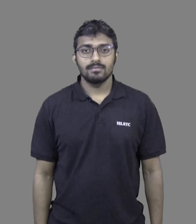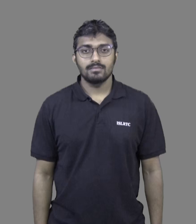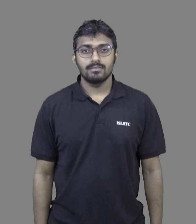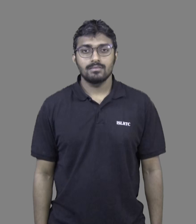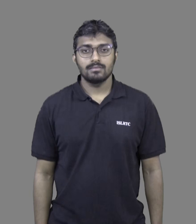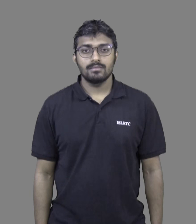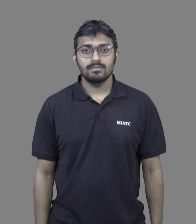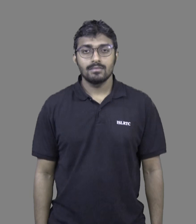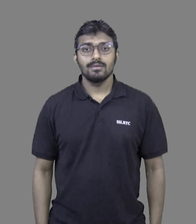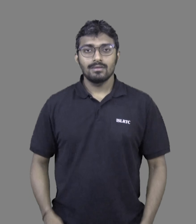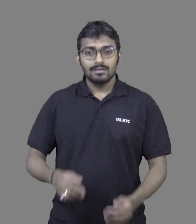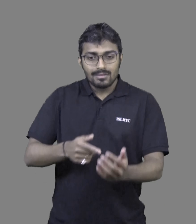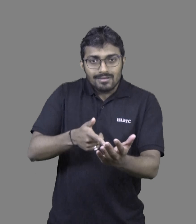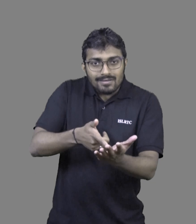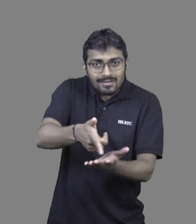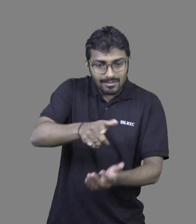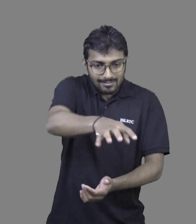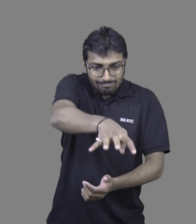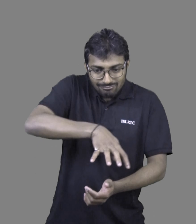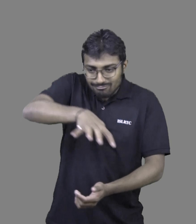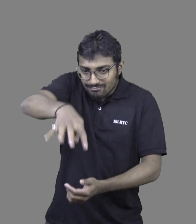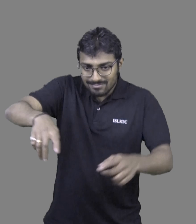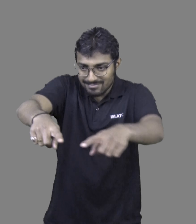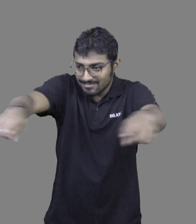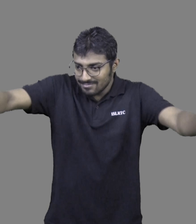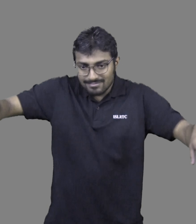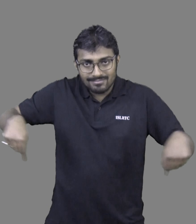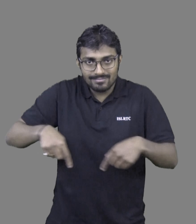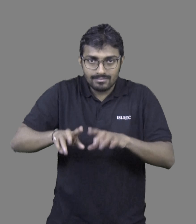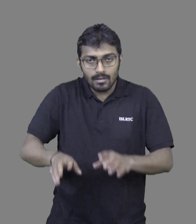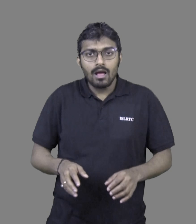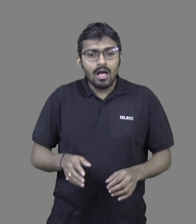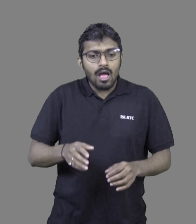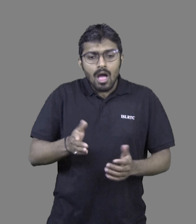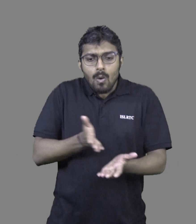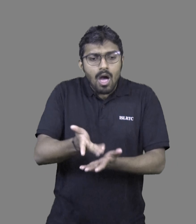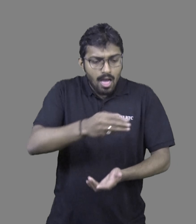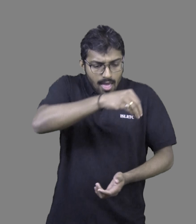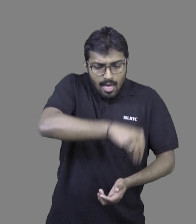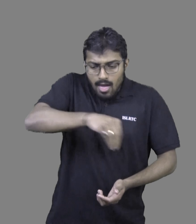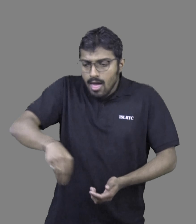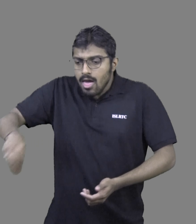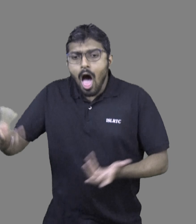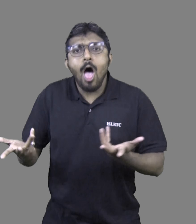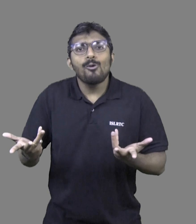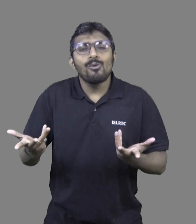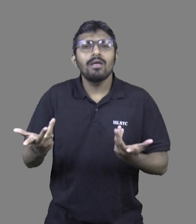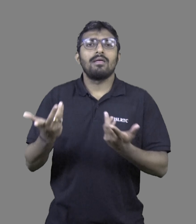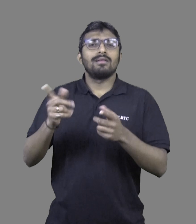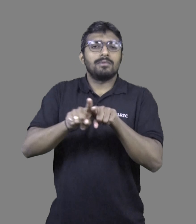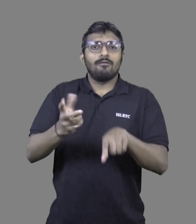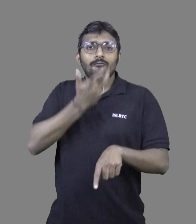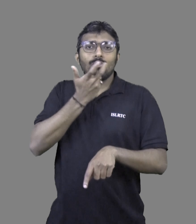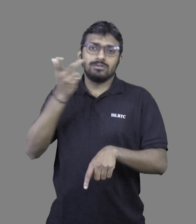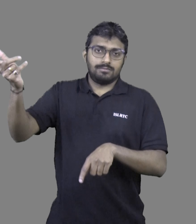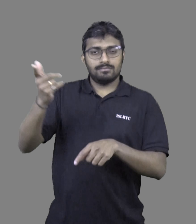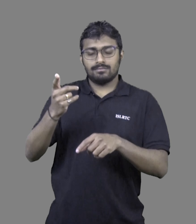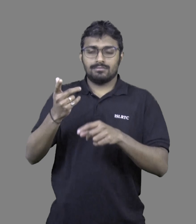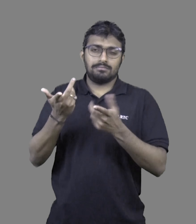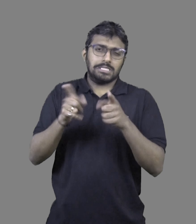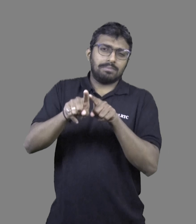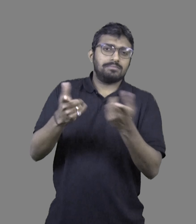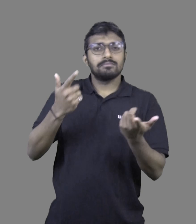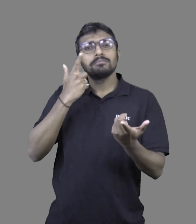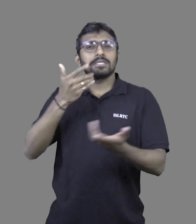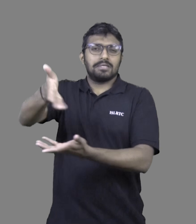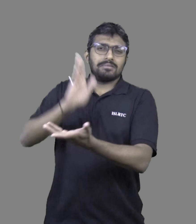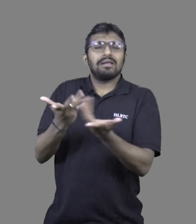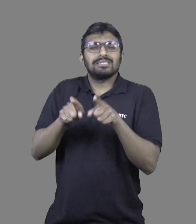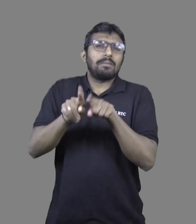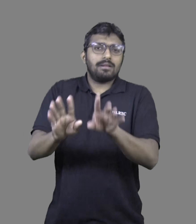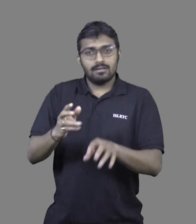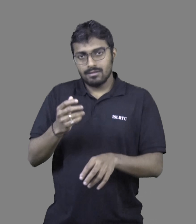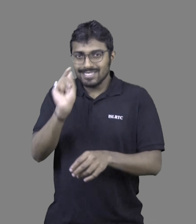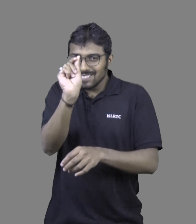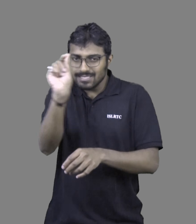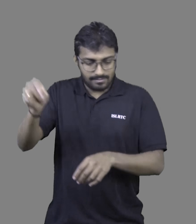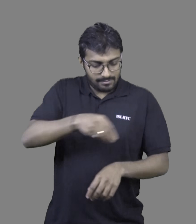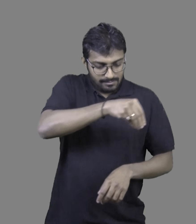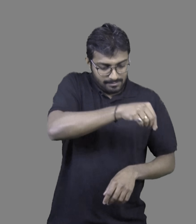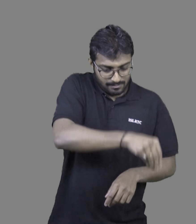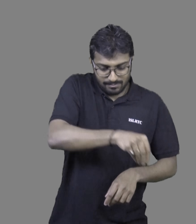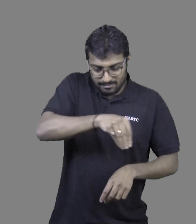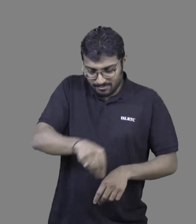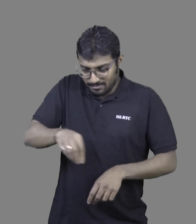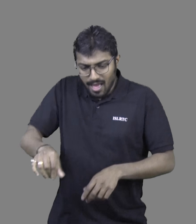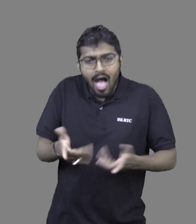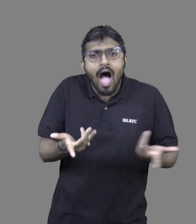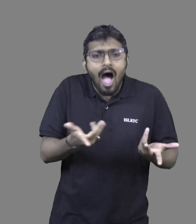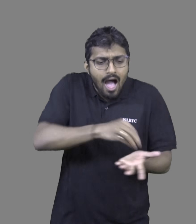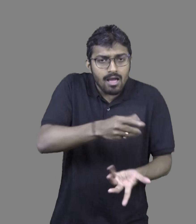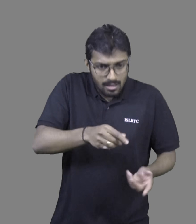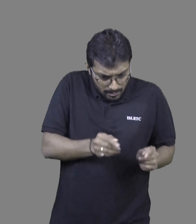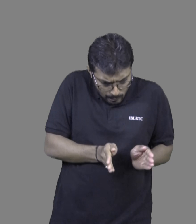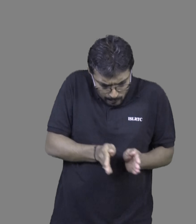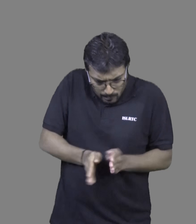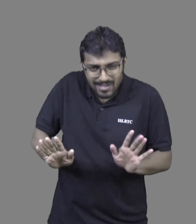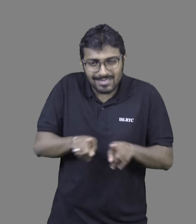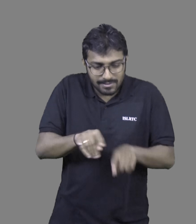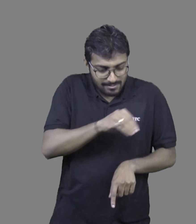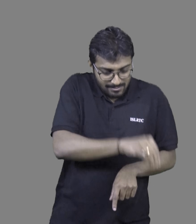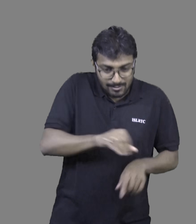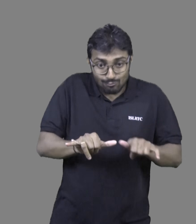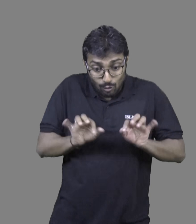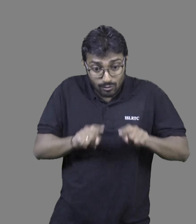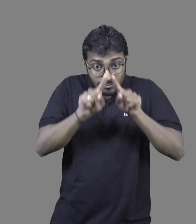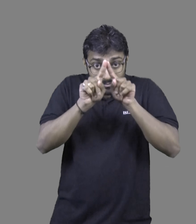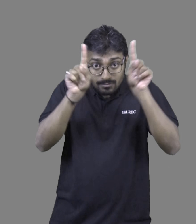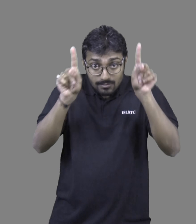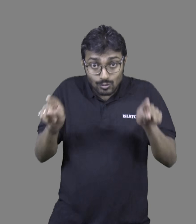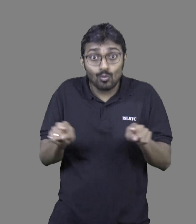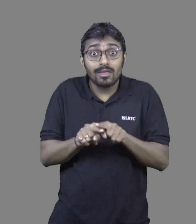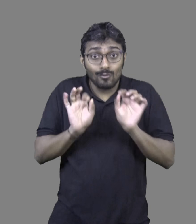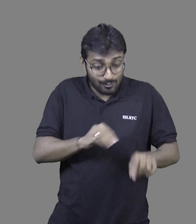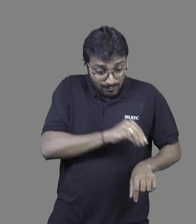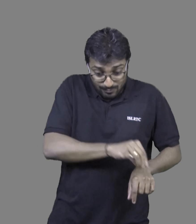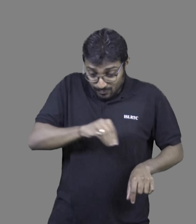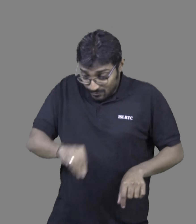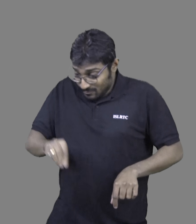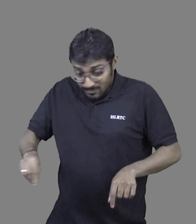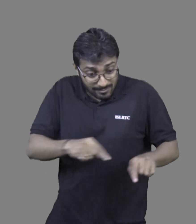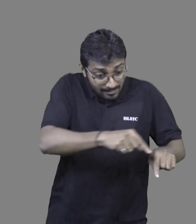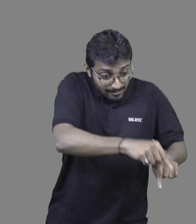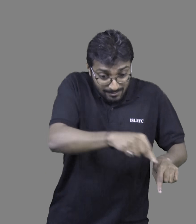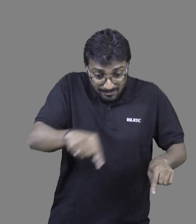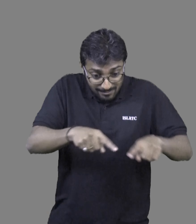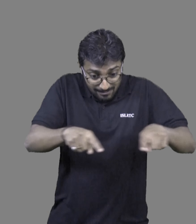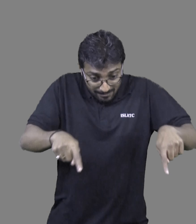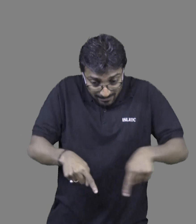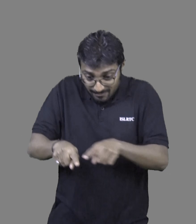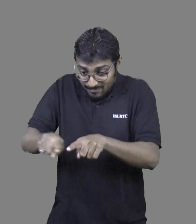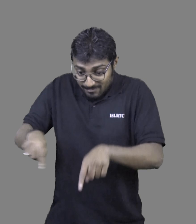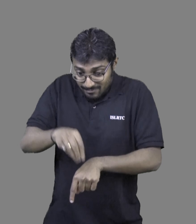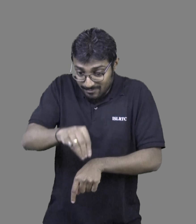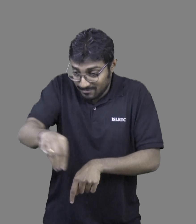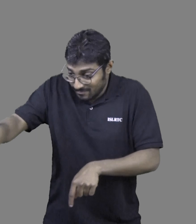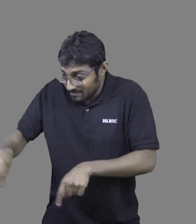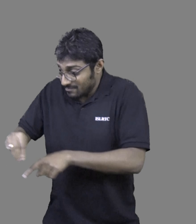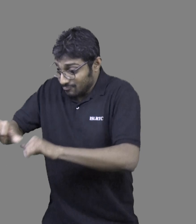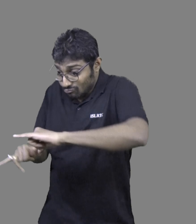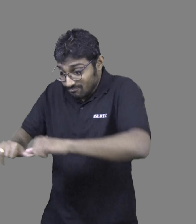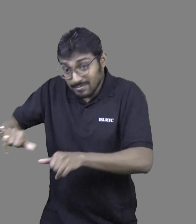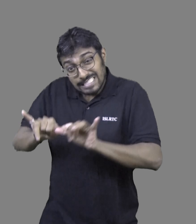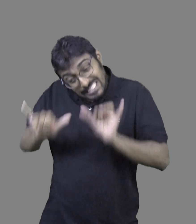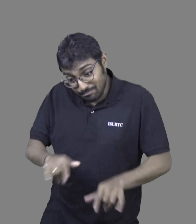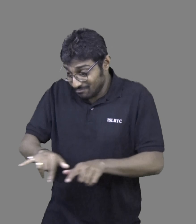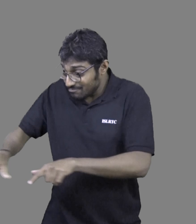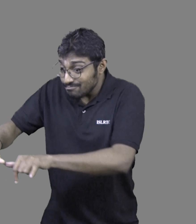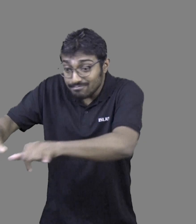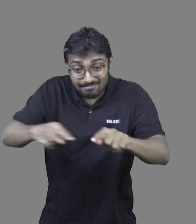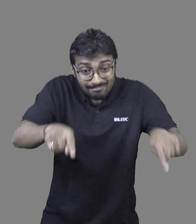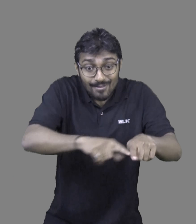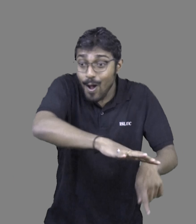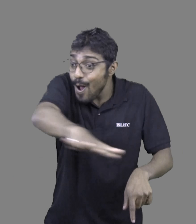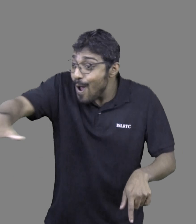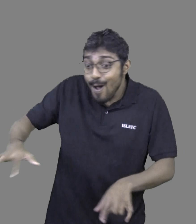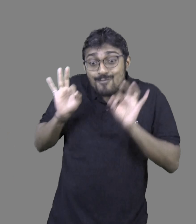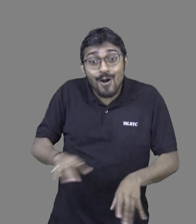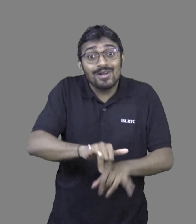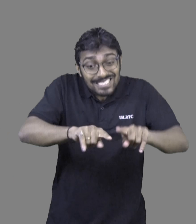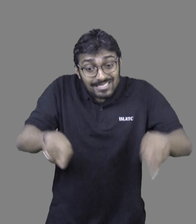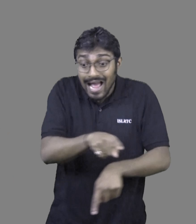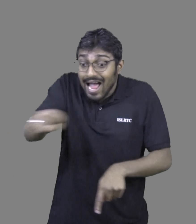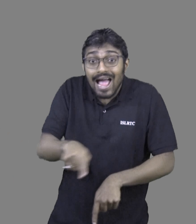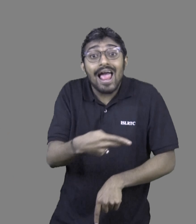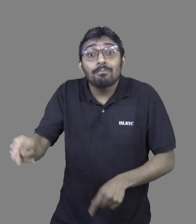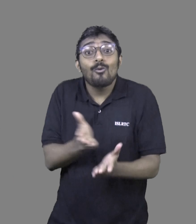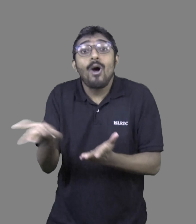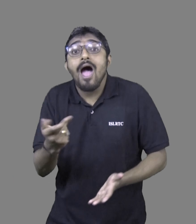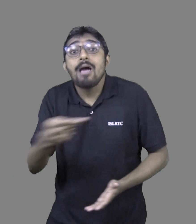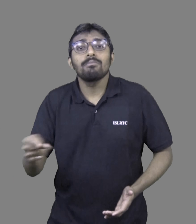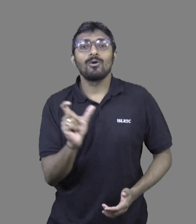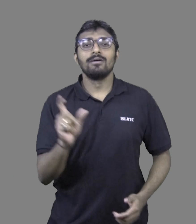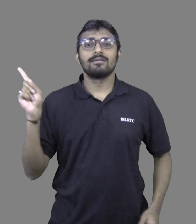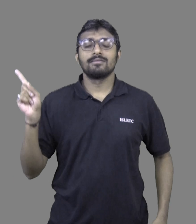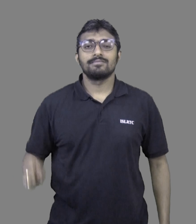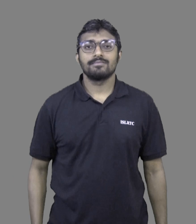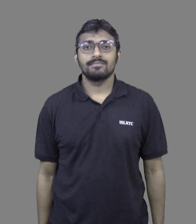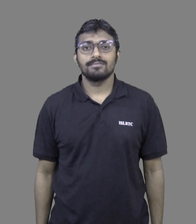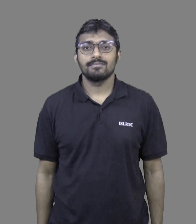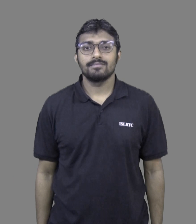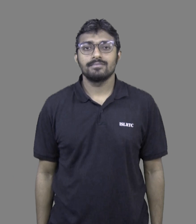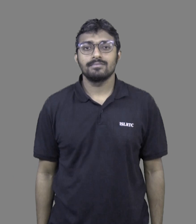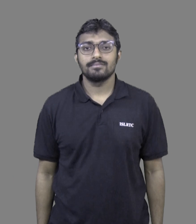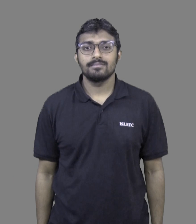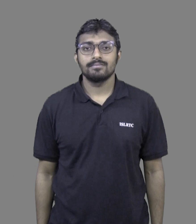Suquare Method